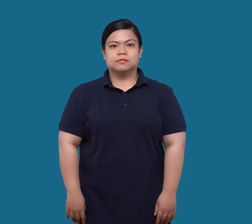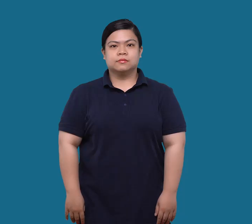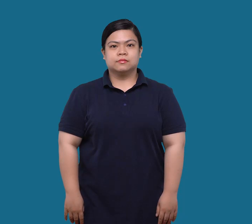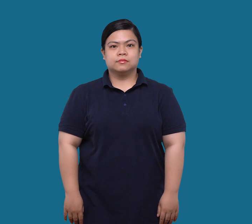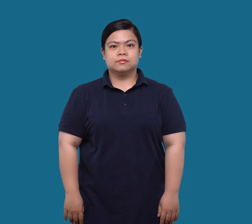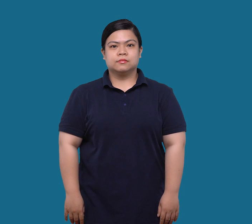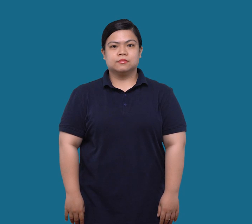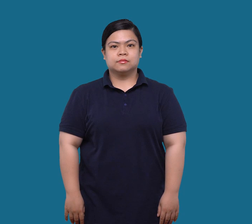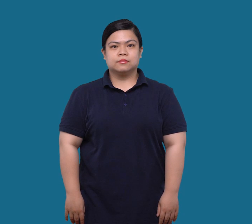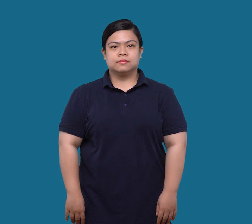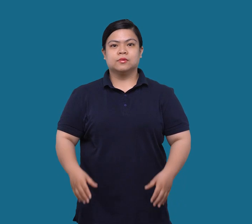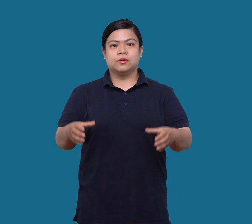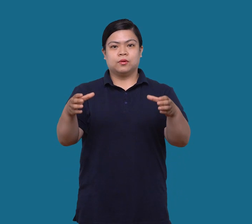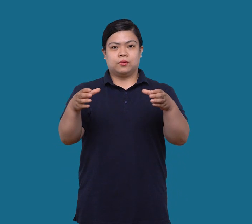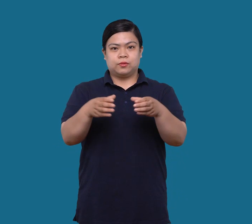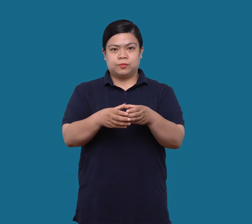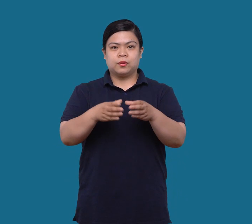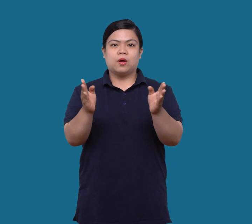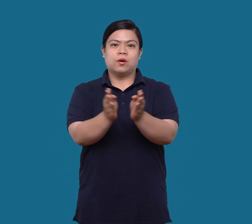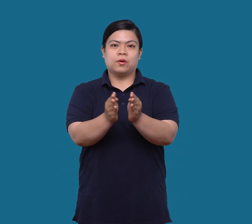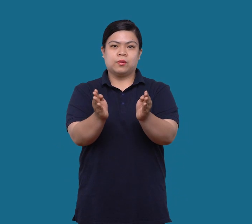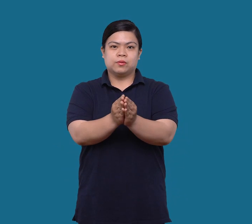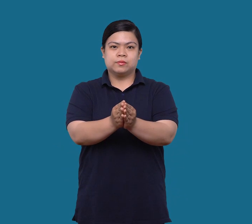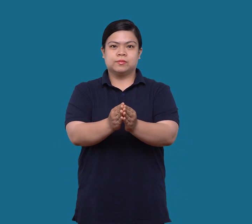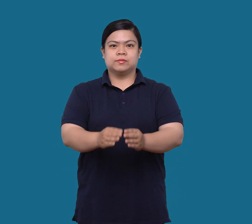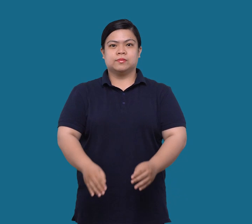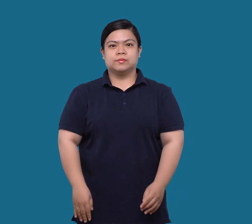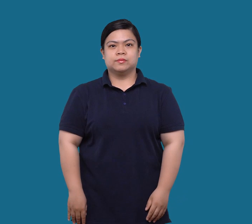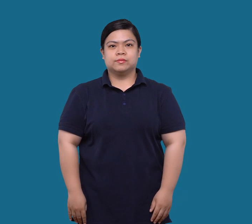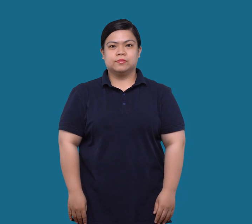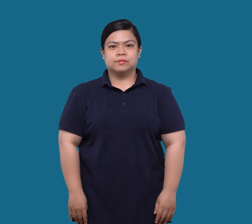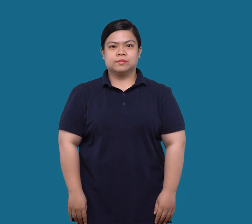họp nhóm